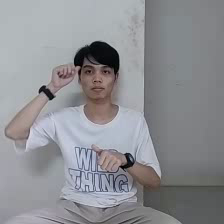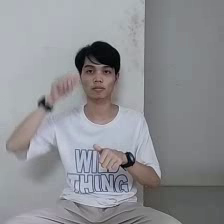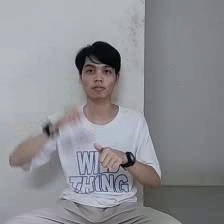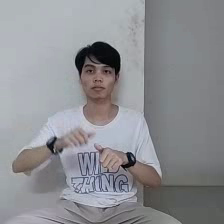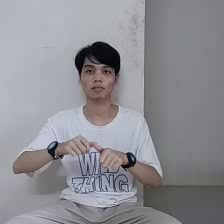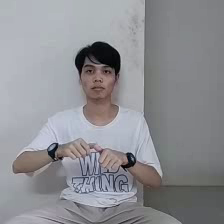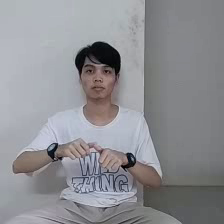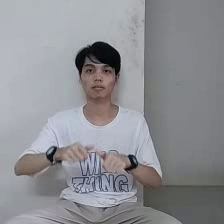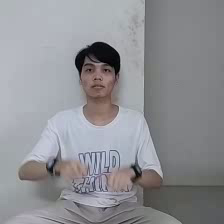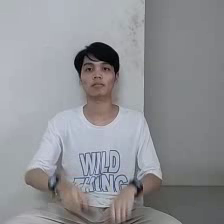Nhớ